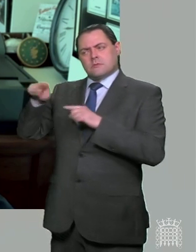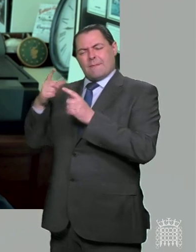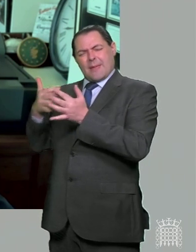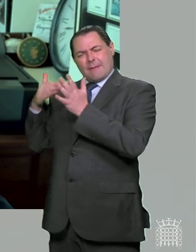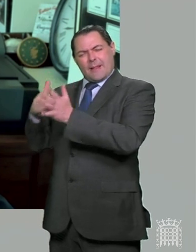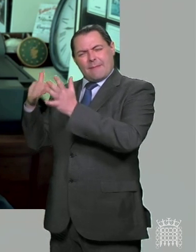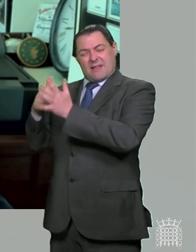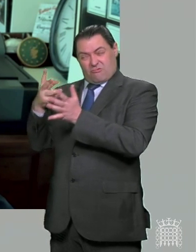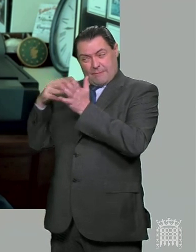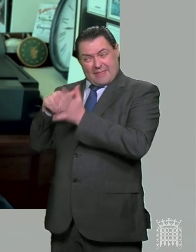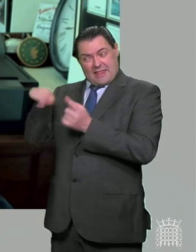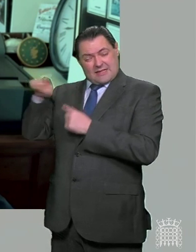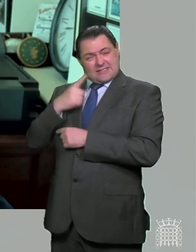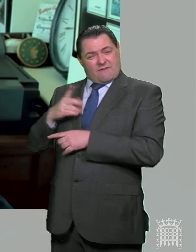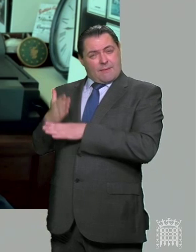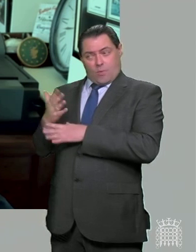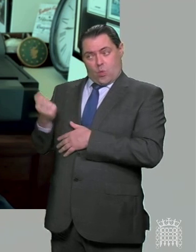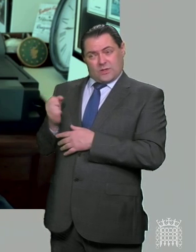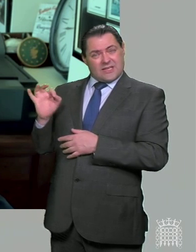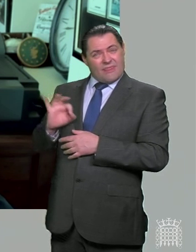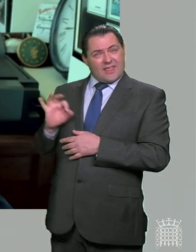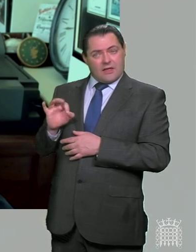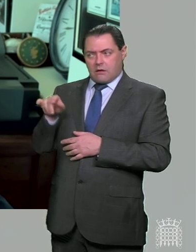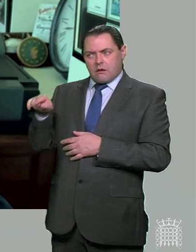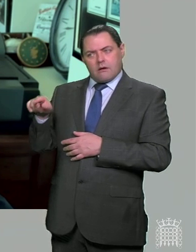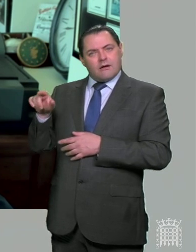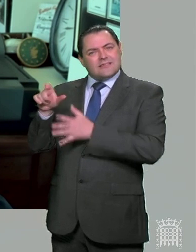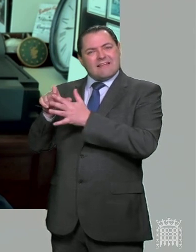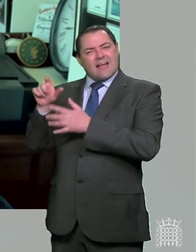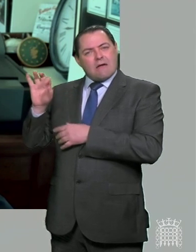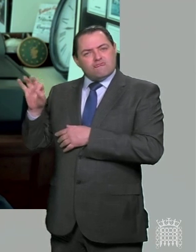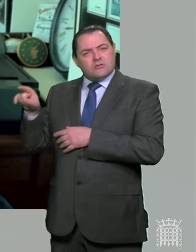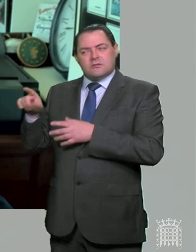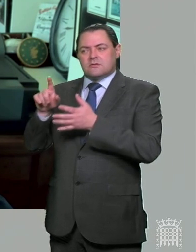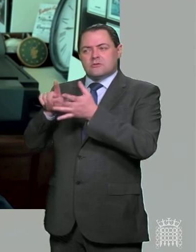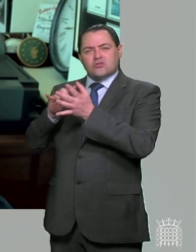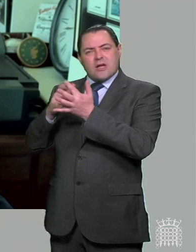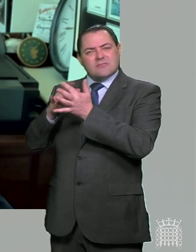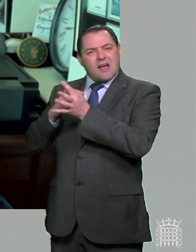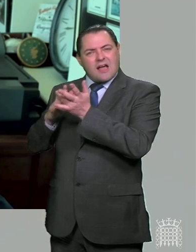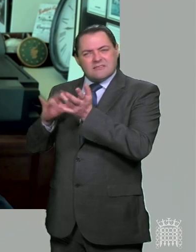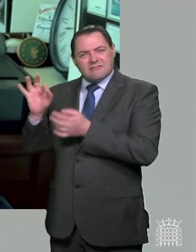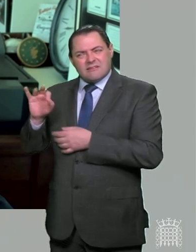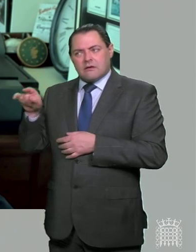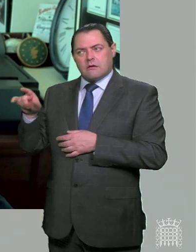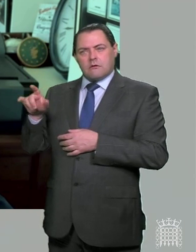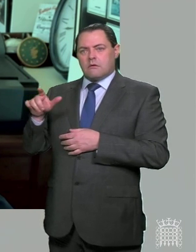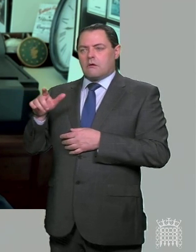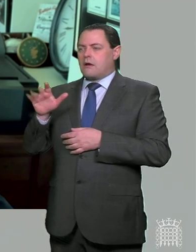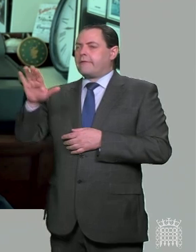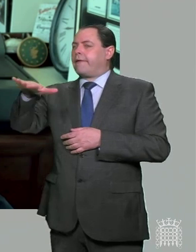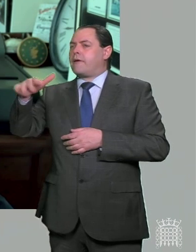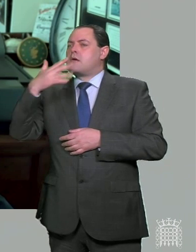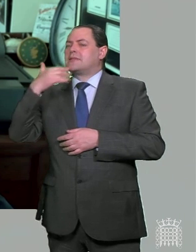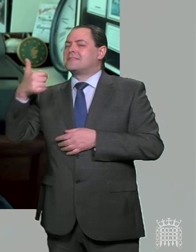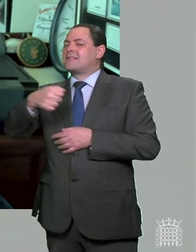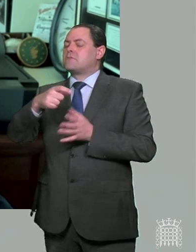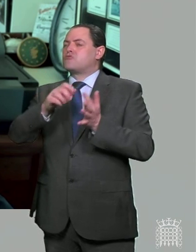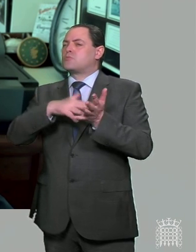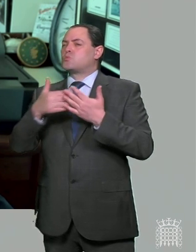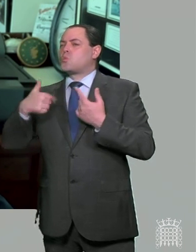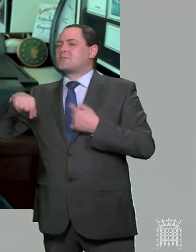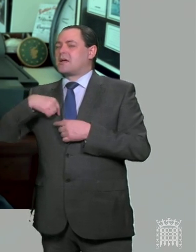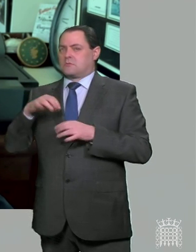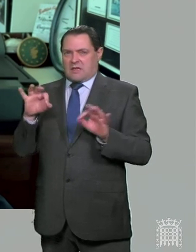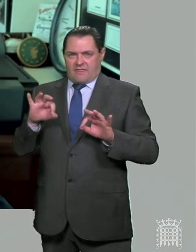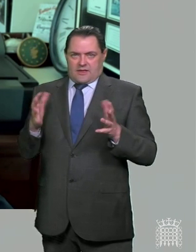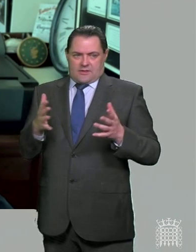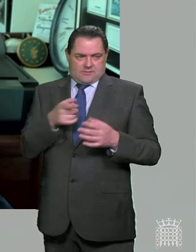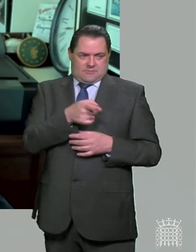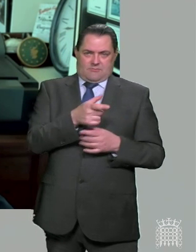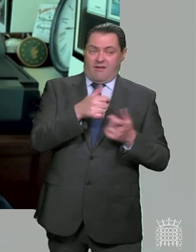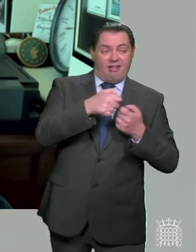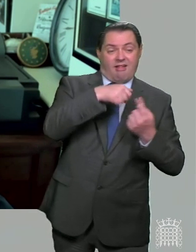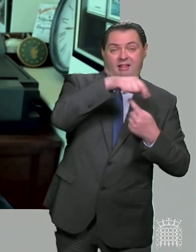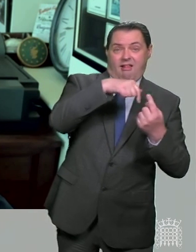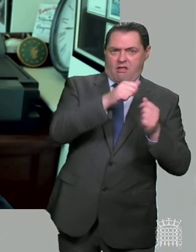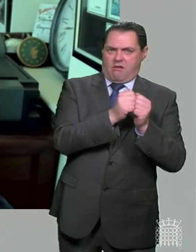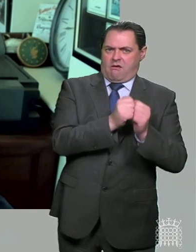Those 3 million people did not have a David Cameron or a James Dyson to text the Prime Minister for them; they were on their own and they were left behind by this Prime Minister.